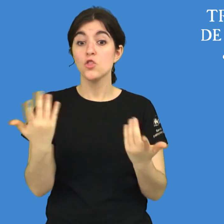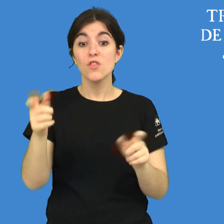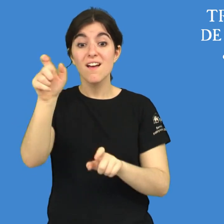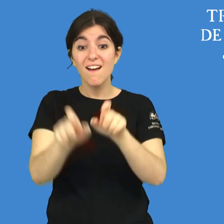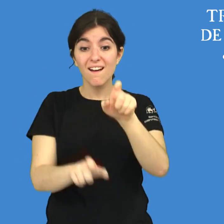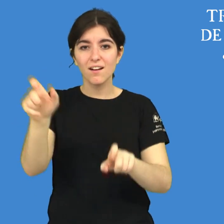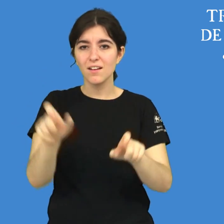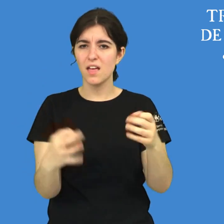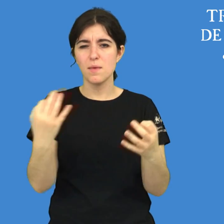persona